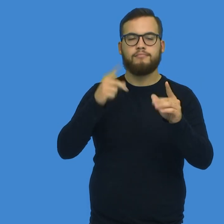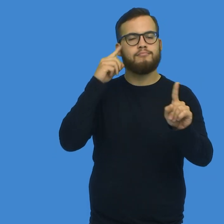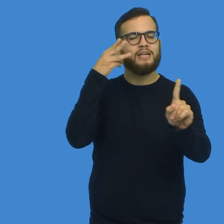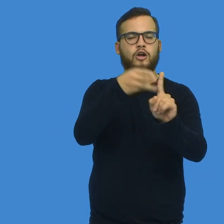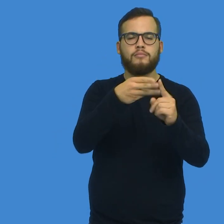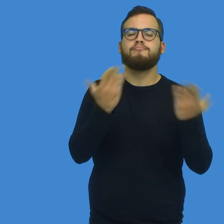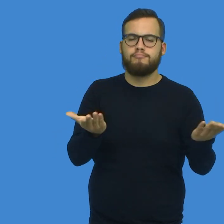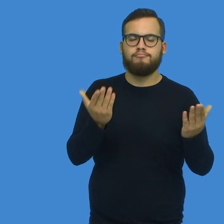objetivo